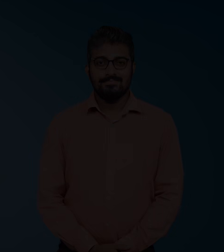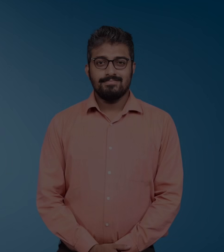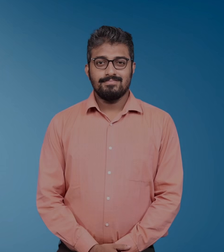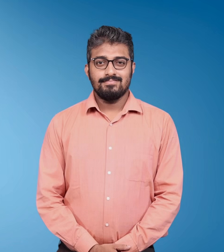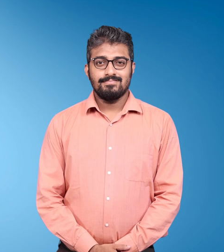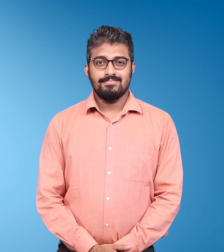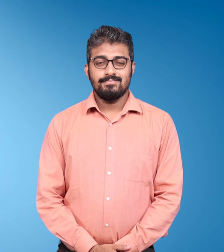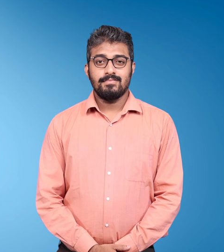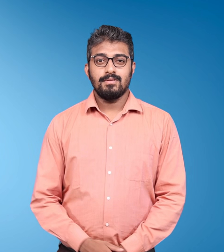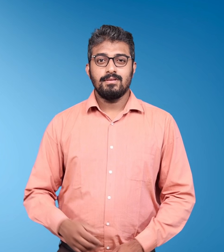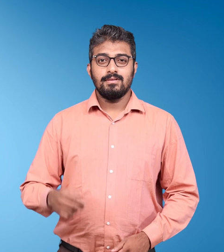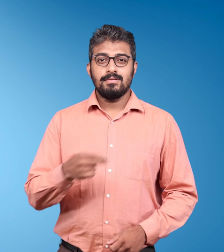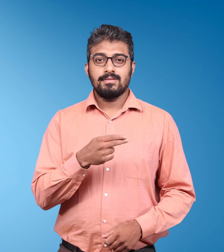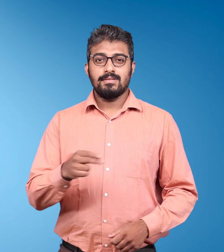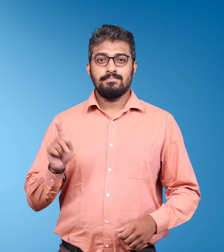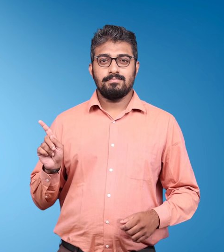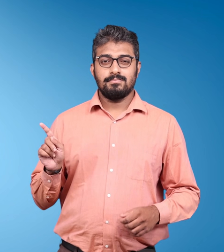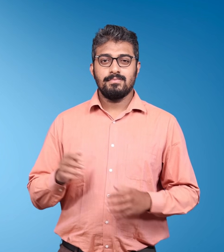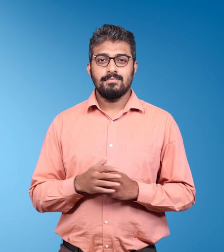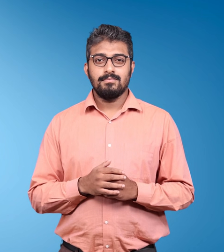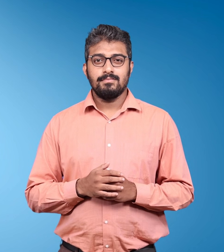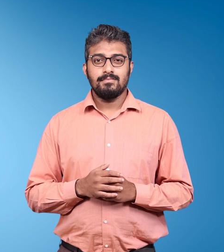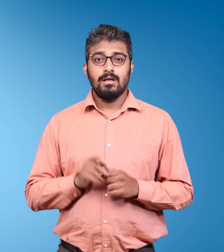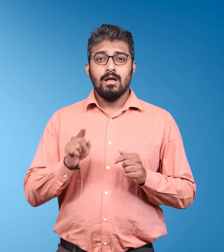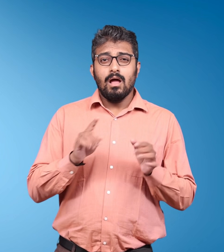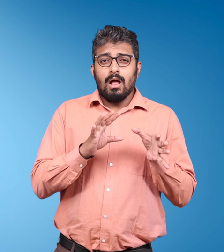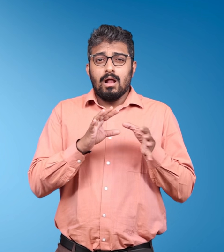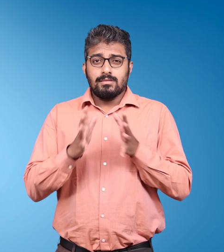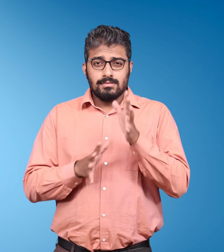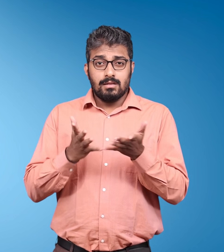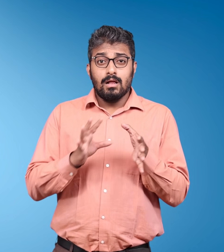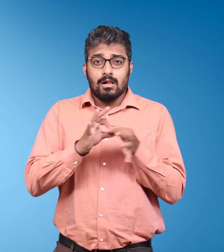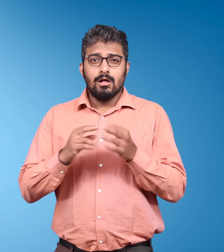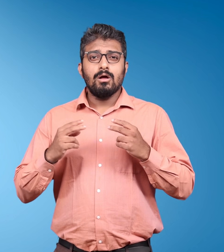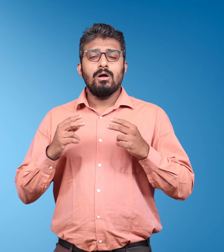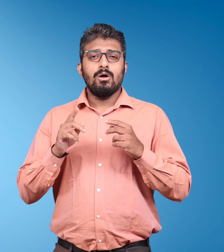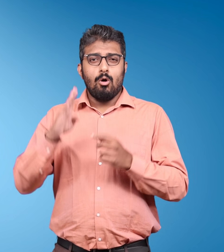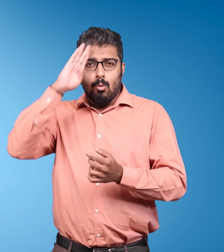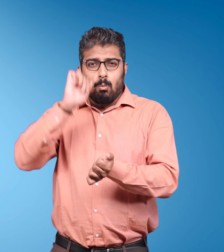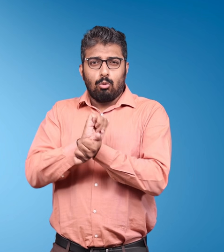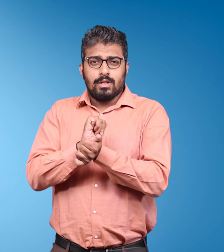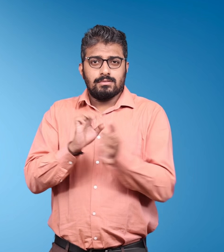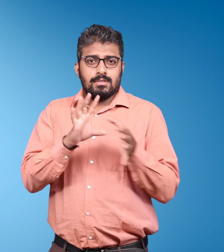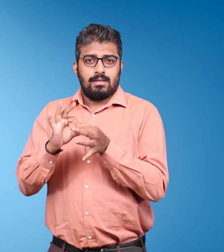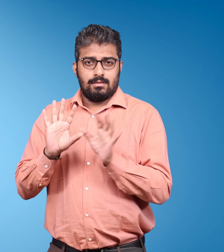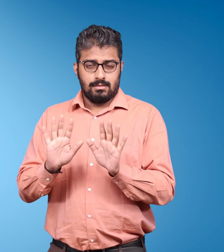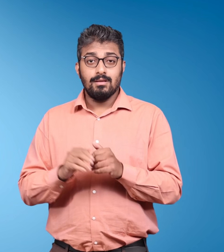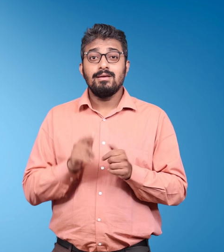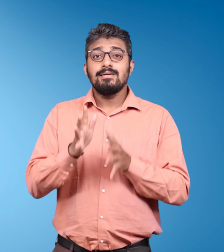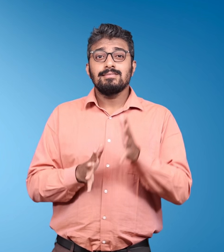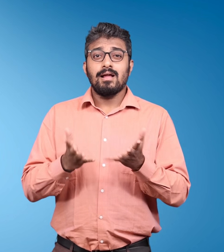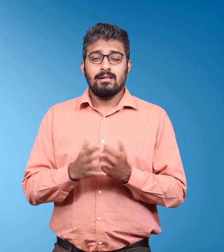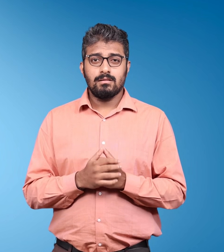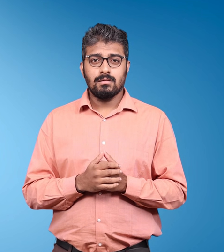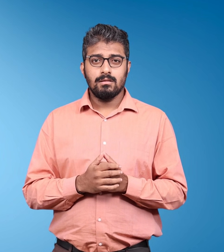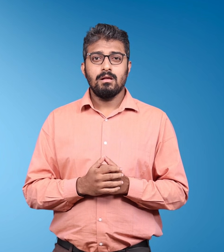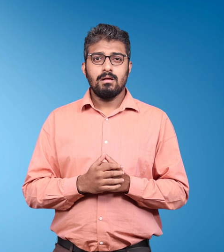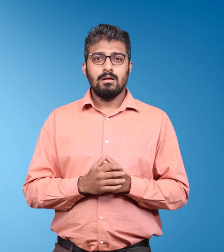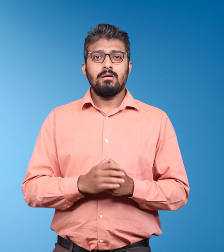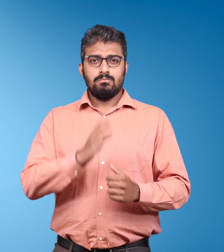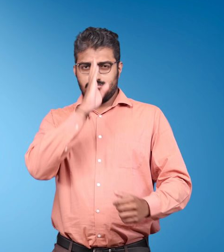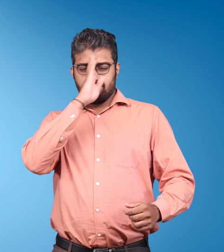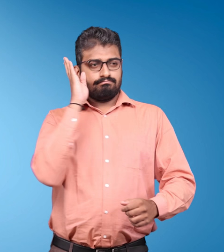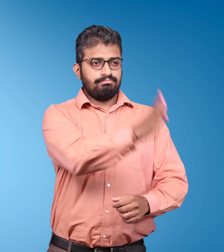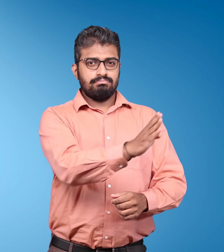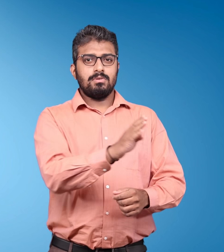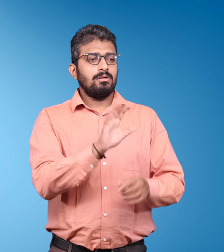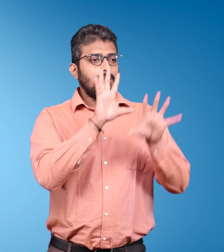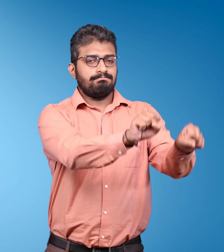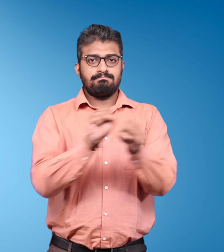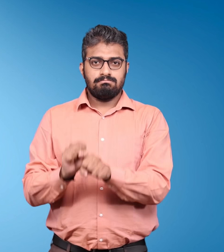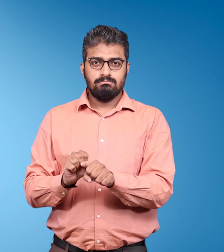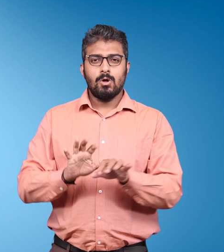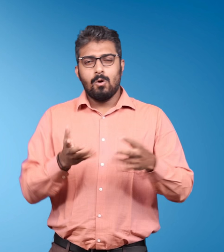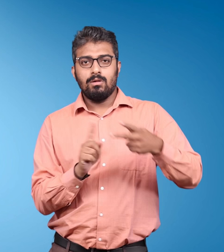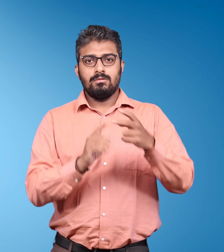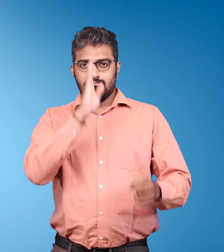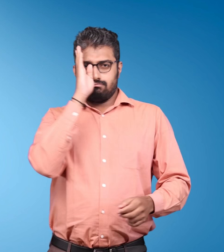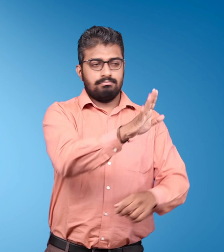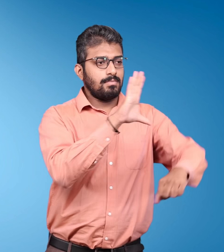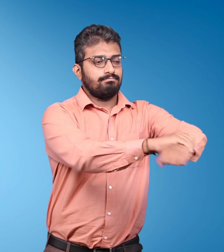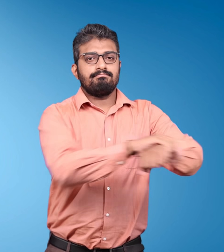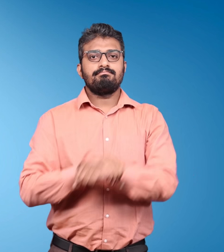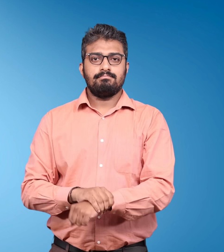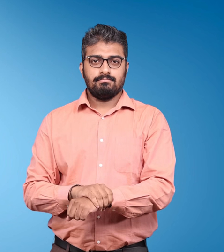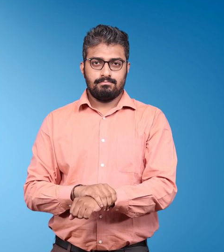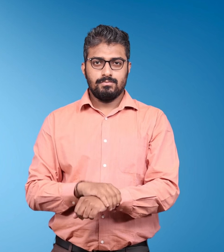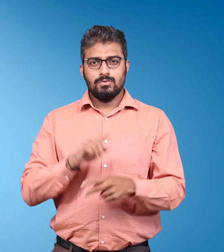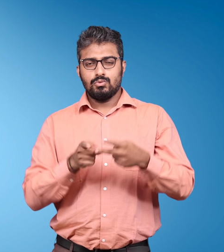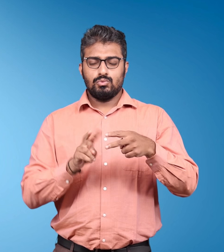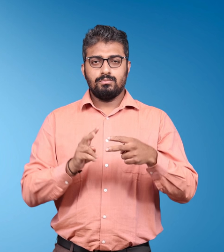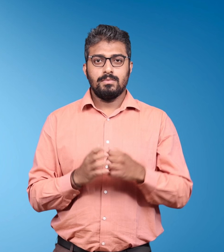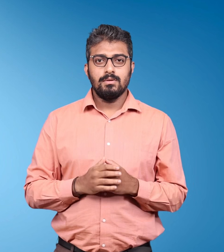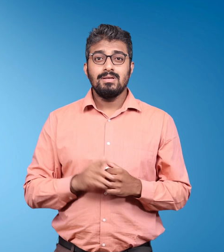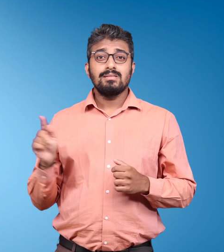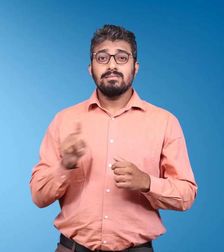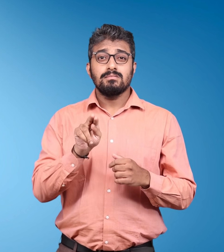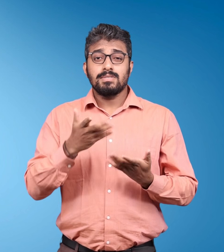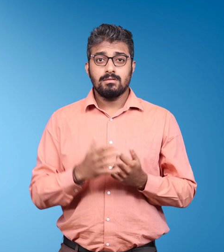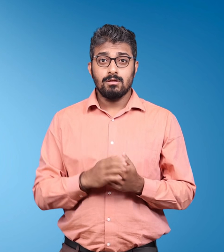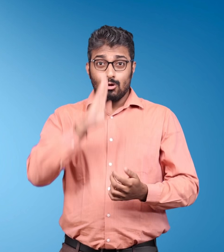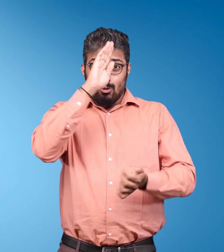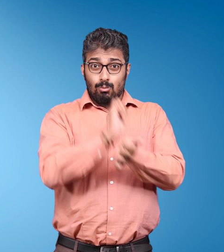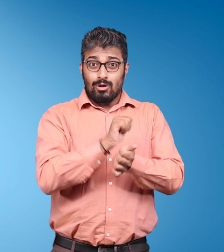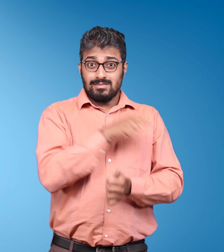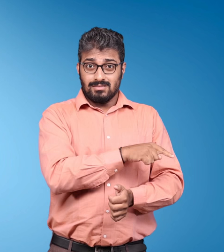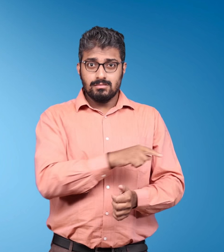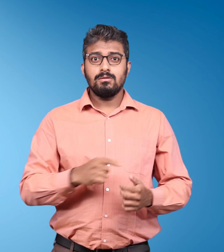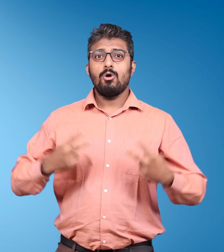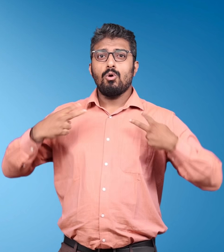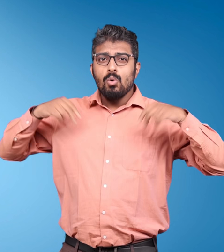Cognizable This sign means cognizable It refers to an offence for which the police May arrest a person Without the permission of the court